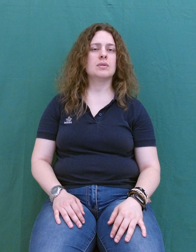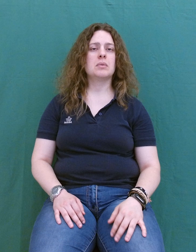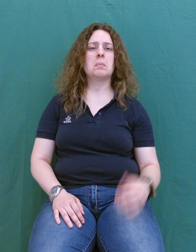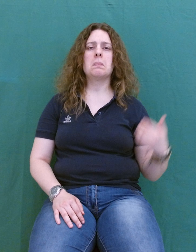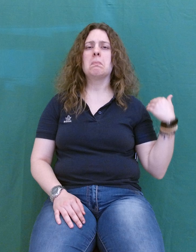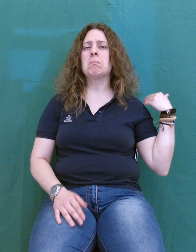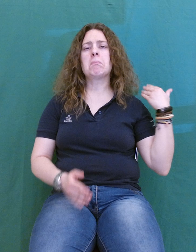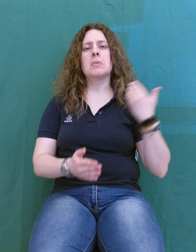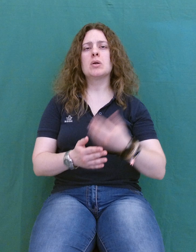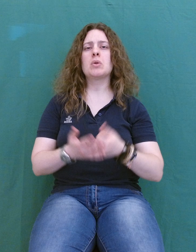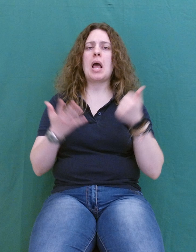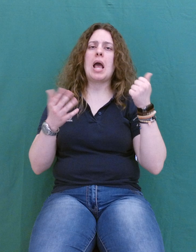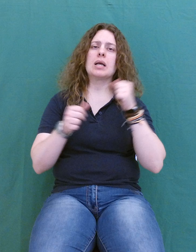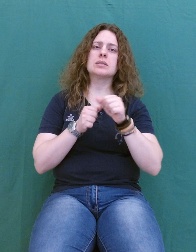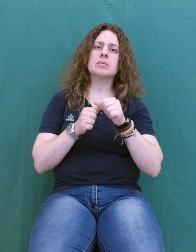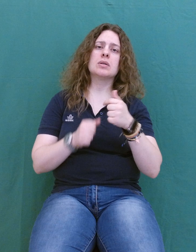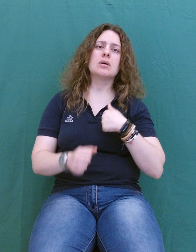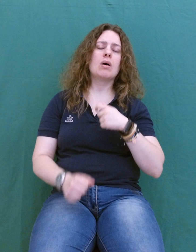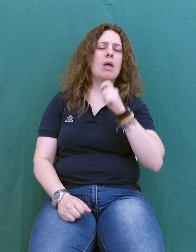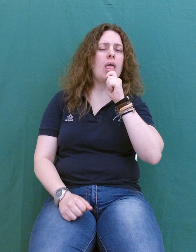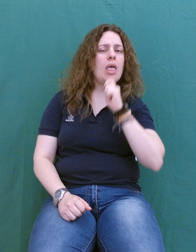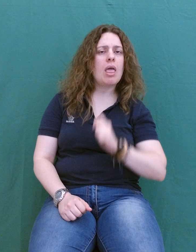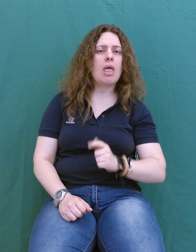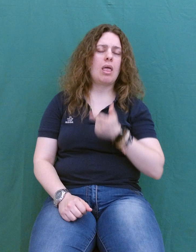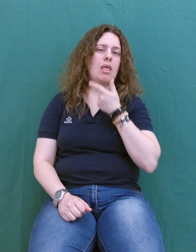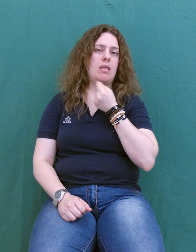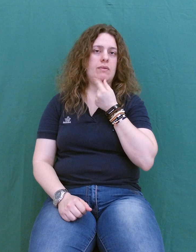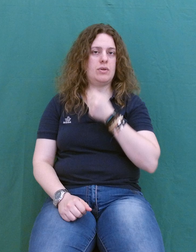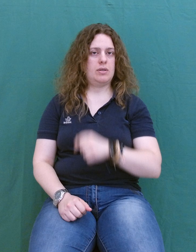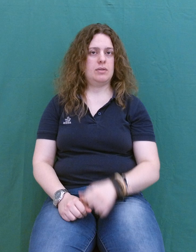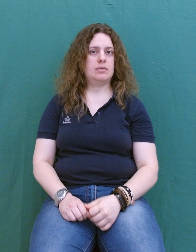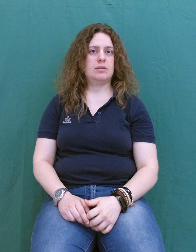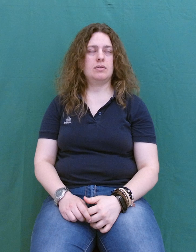ΠΡΙΝ-ΤΩΡΑ 6 ΜΗΝΕΣ ΕΓΩ ΚΟΥΡΑΖΟΜΑΙ ΕΥΚΟΛΑ